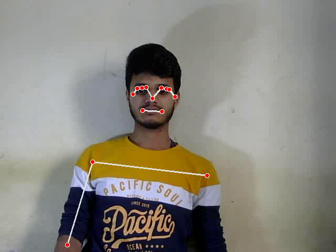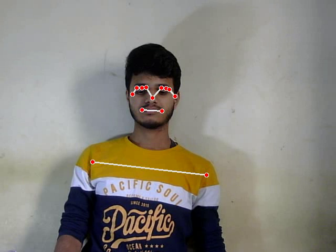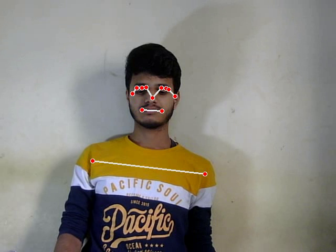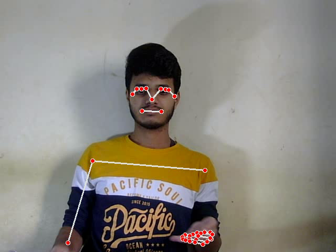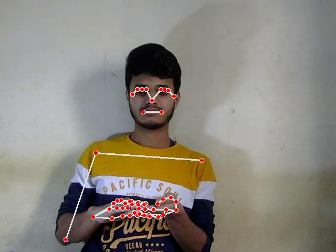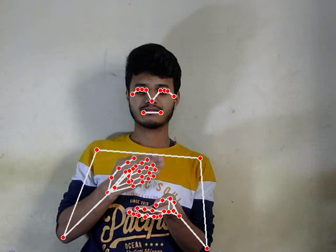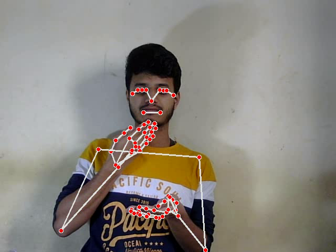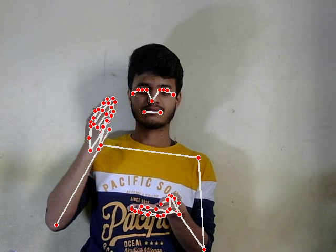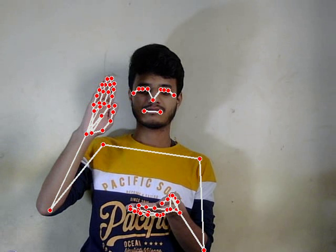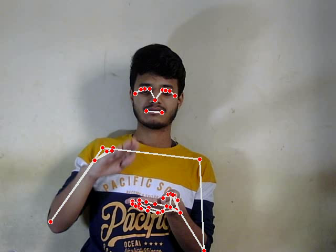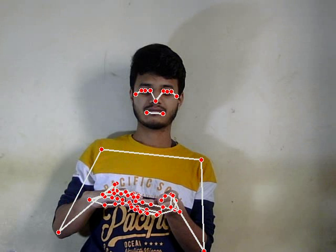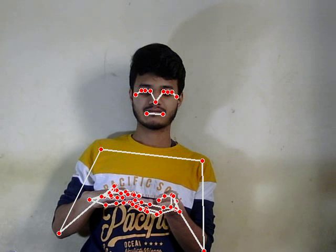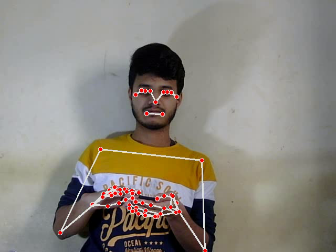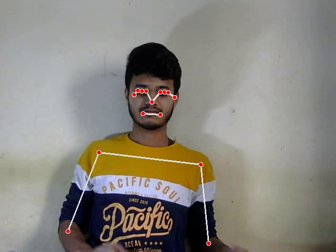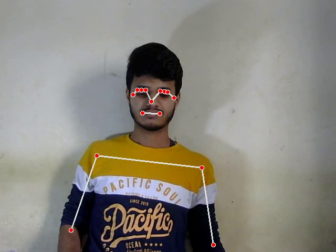bad